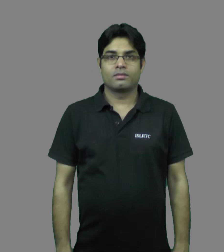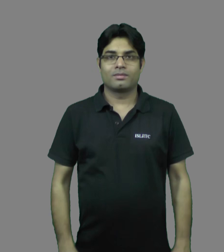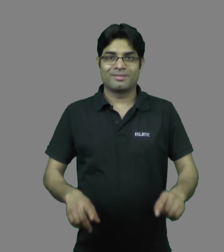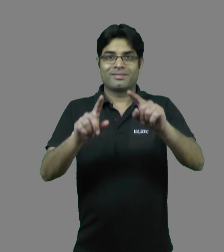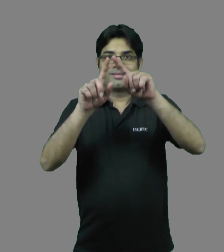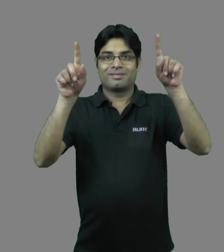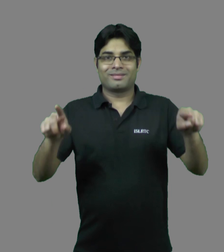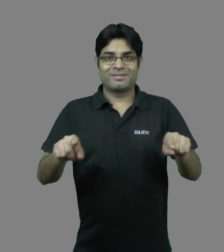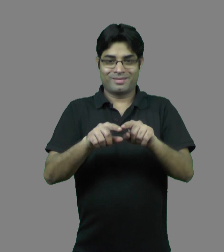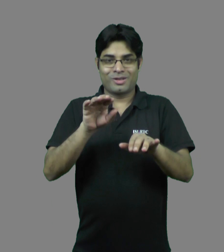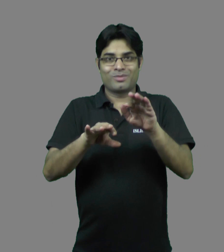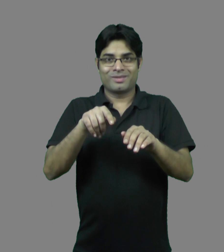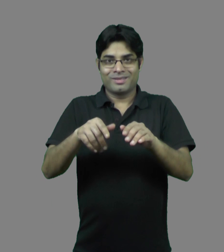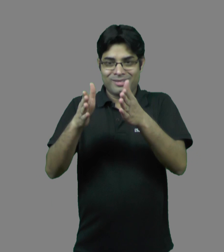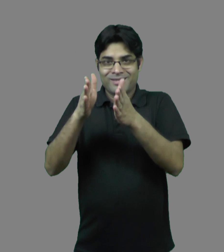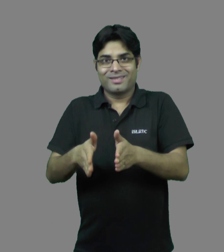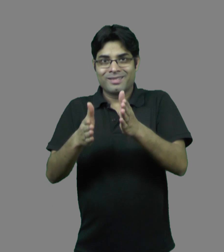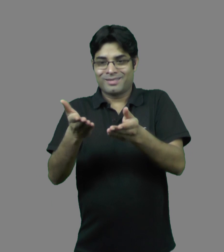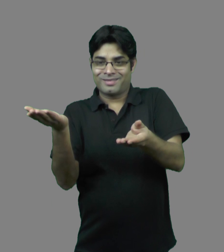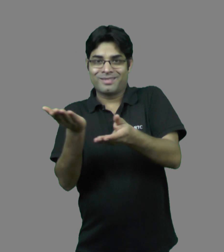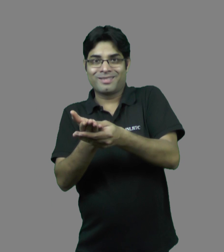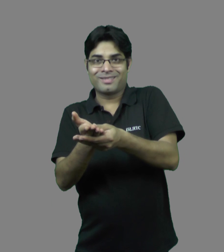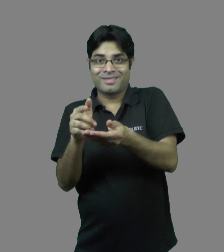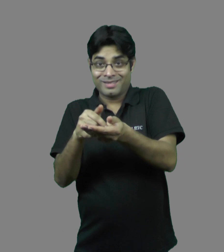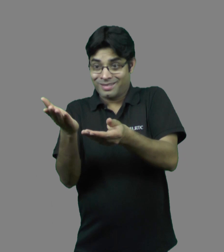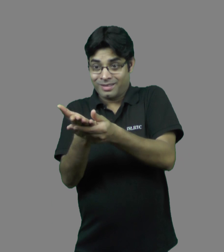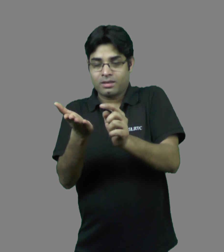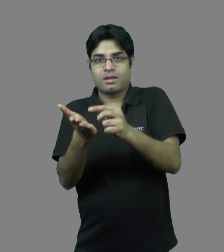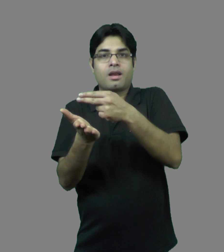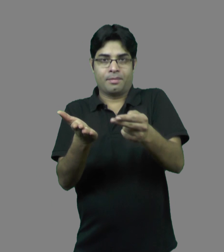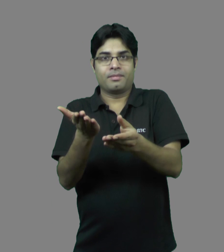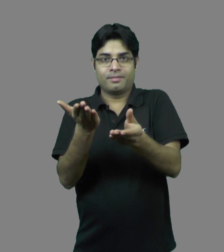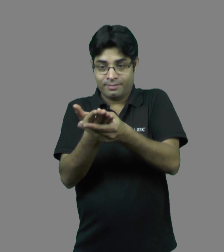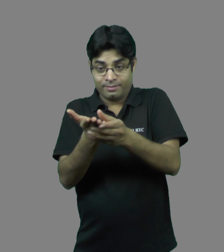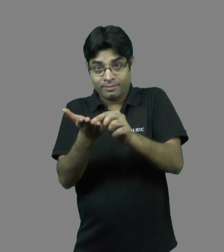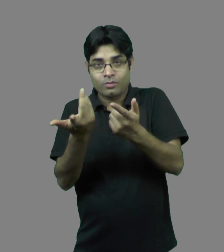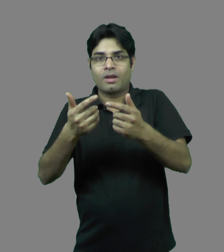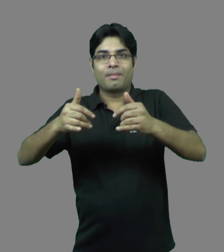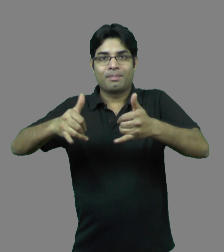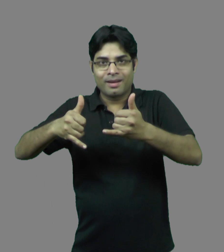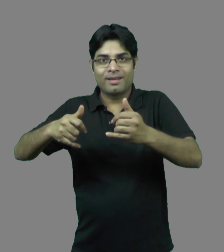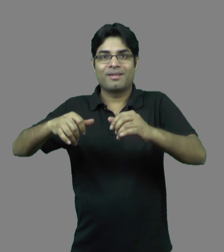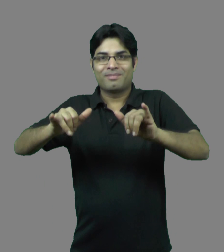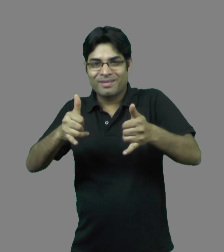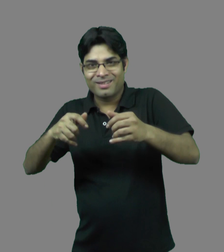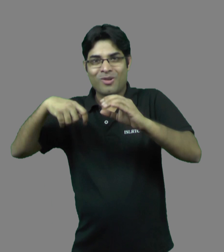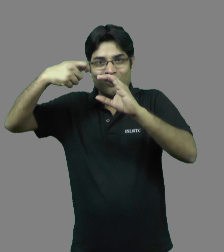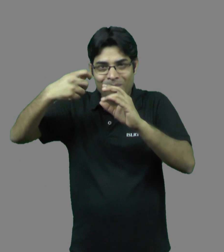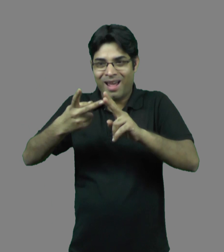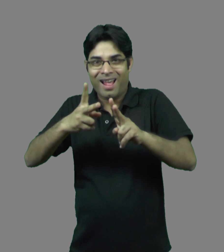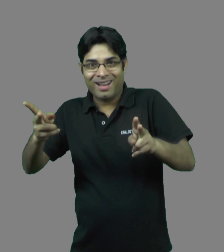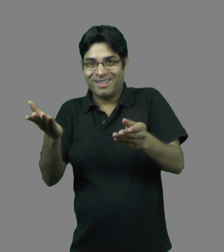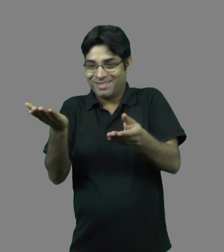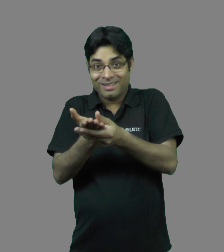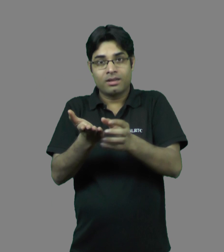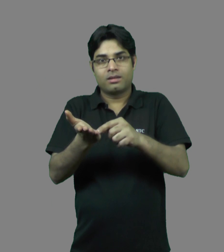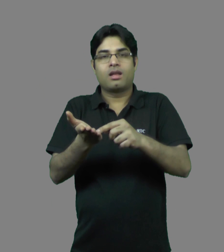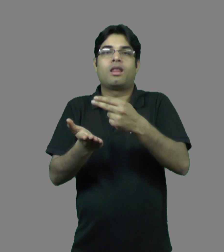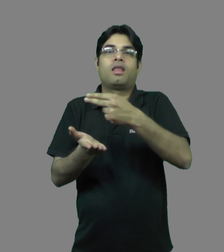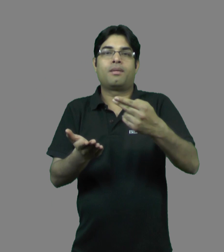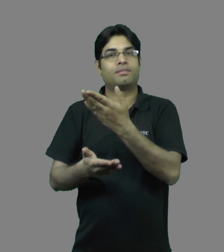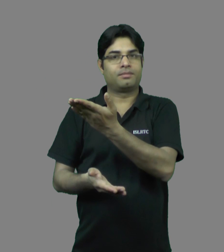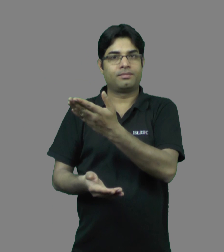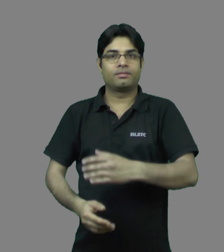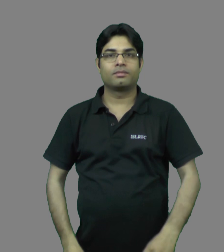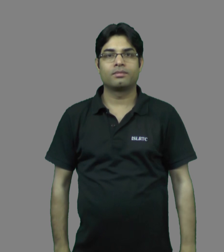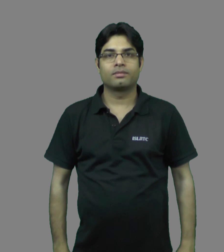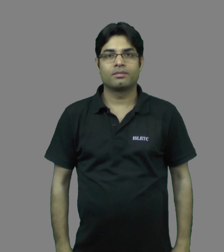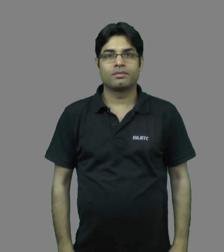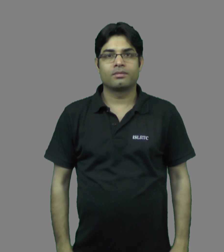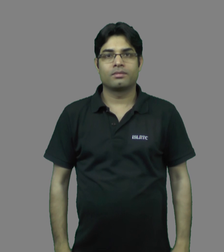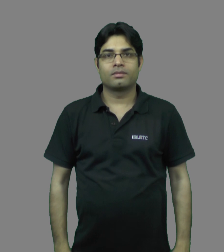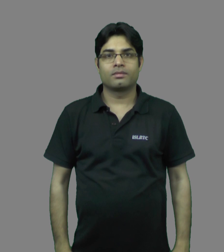Video Card